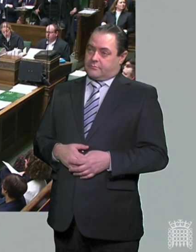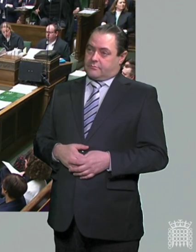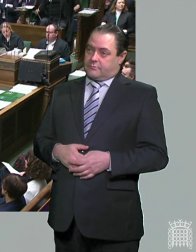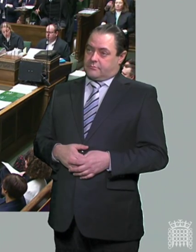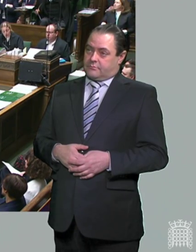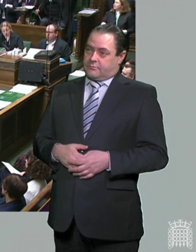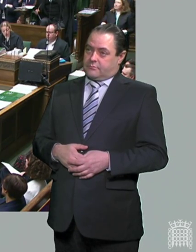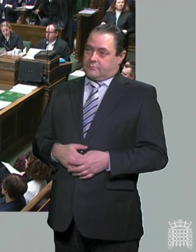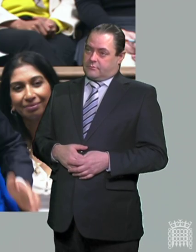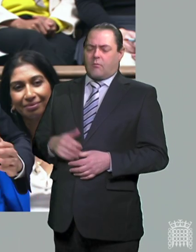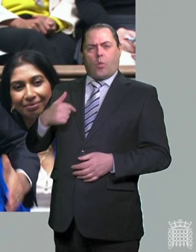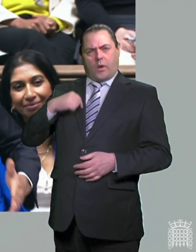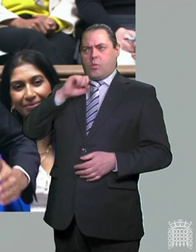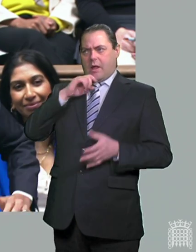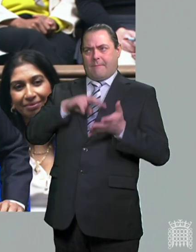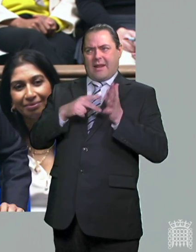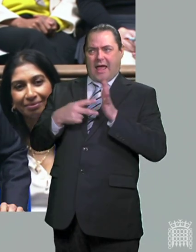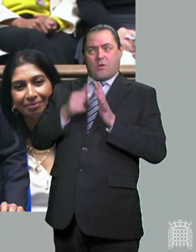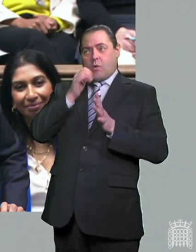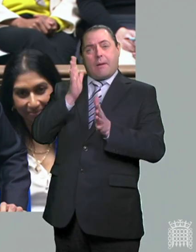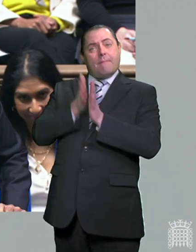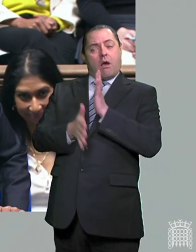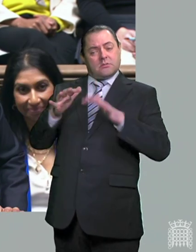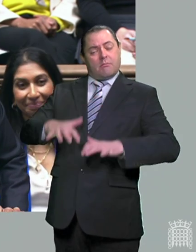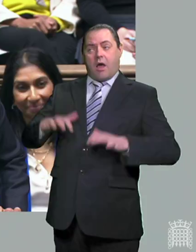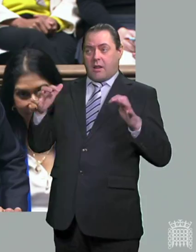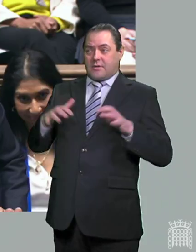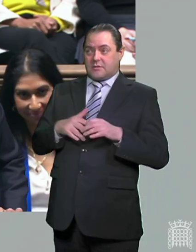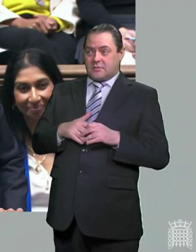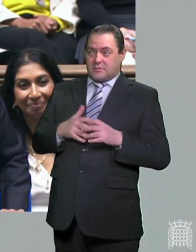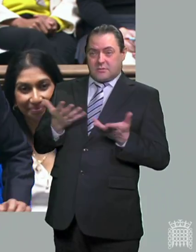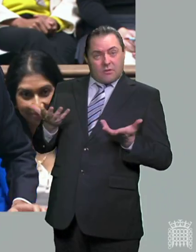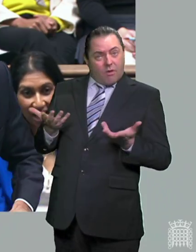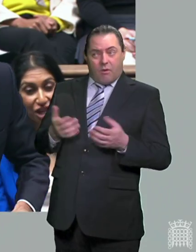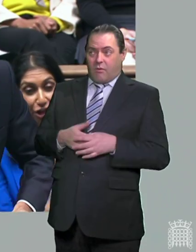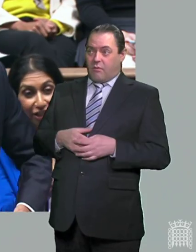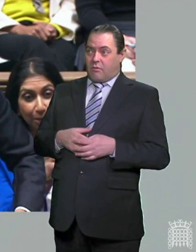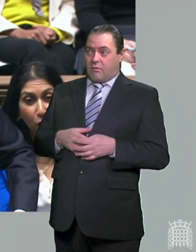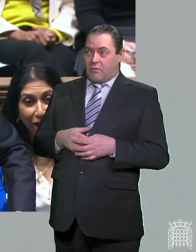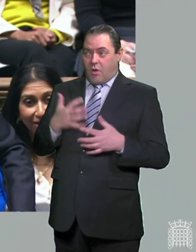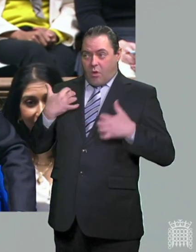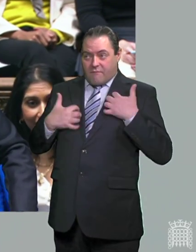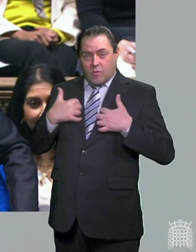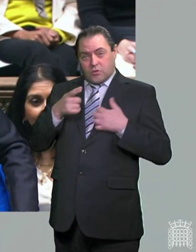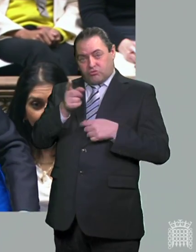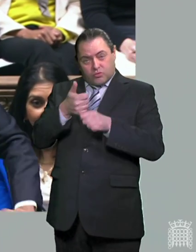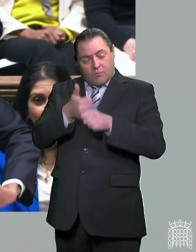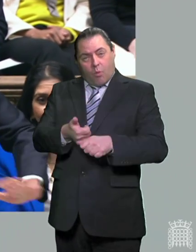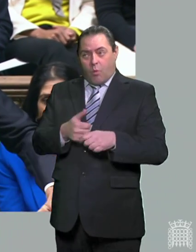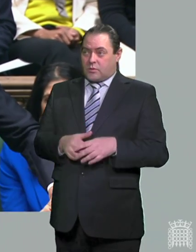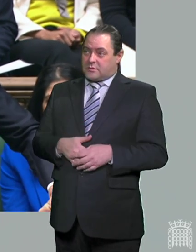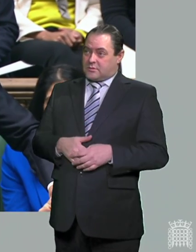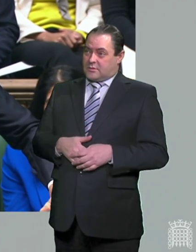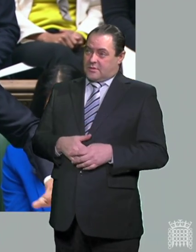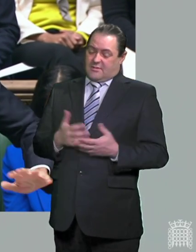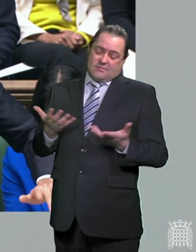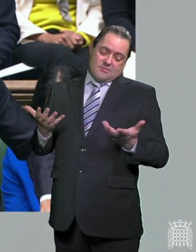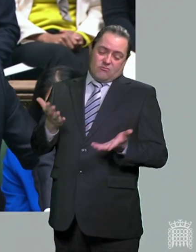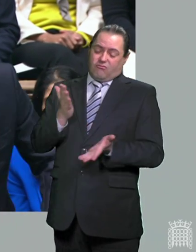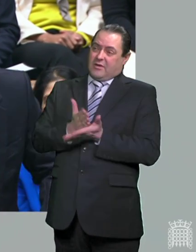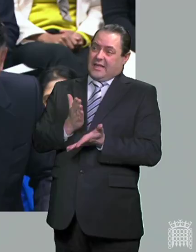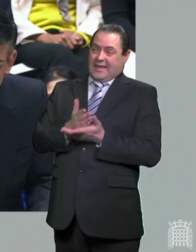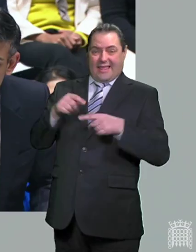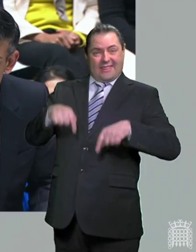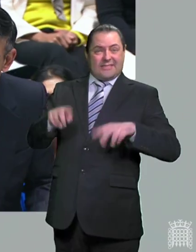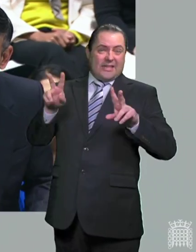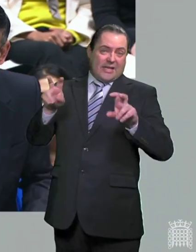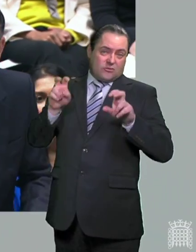We will be implementing the plan as soon as we can pass it through Parliament, so I look forward to the right honourable and learned Gentleman’s support.